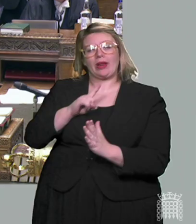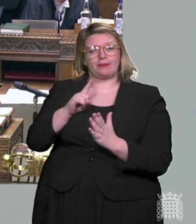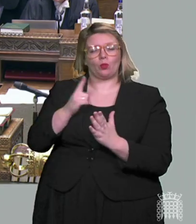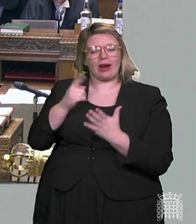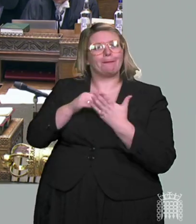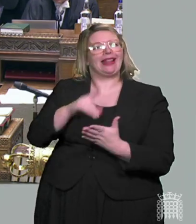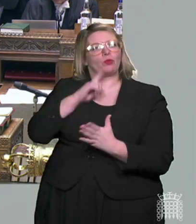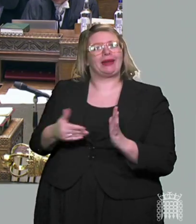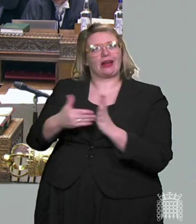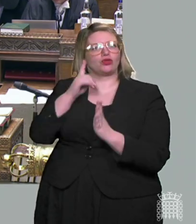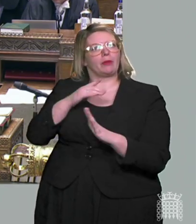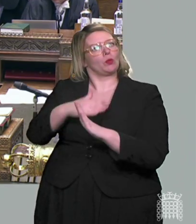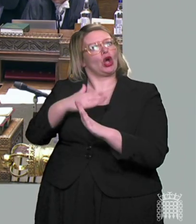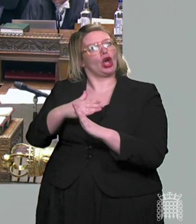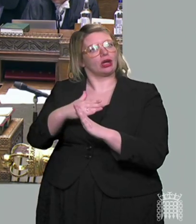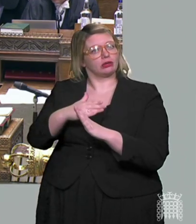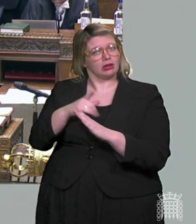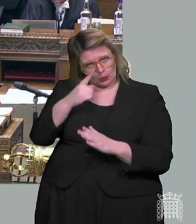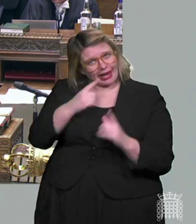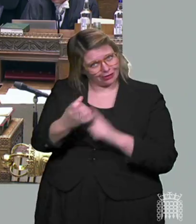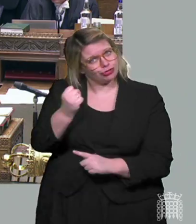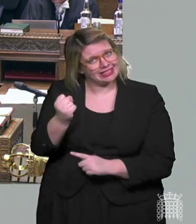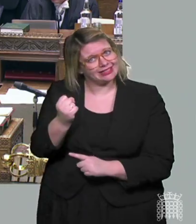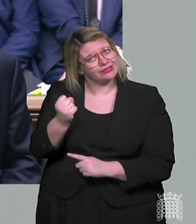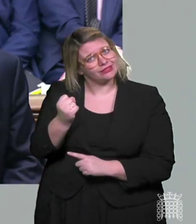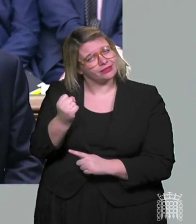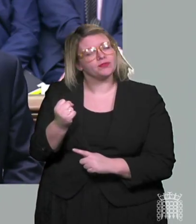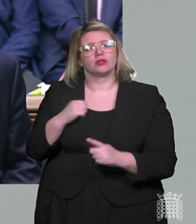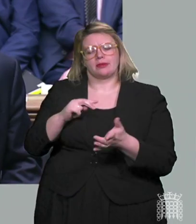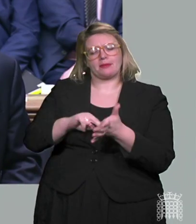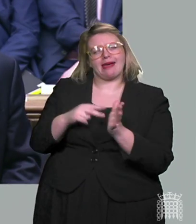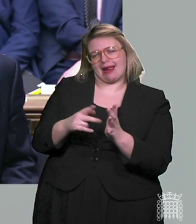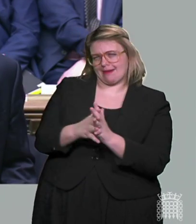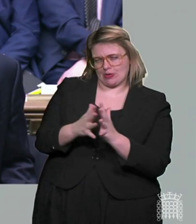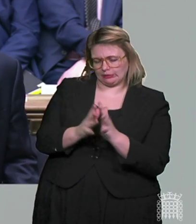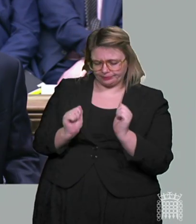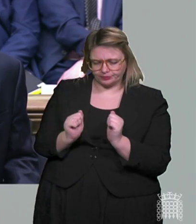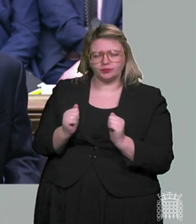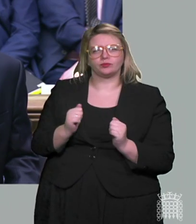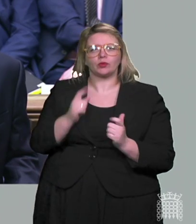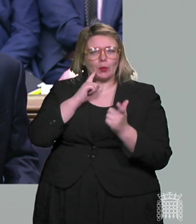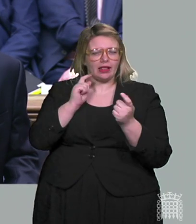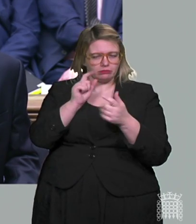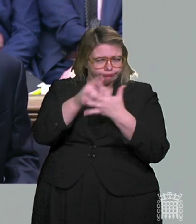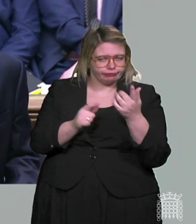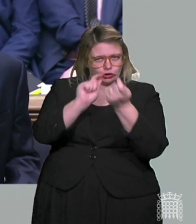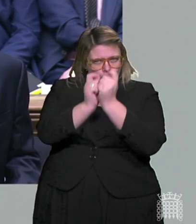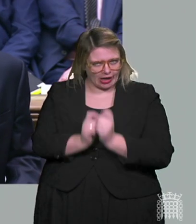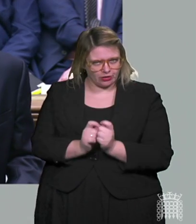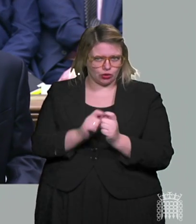women working. And we can do that. So today I announce a series of reforms that start that journey.